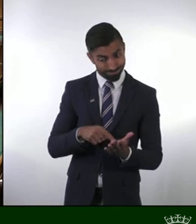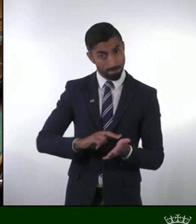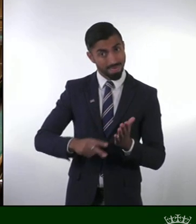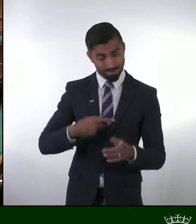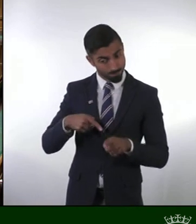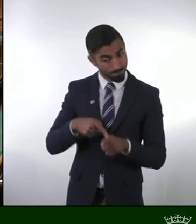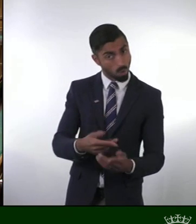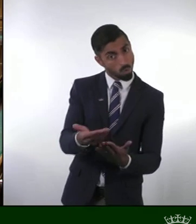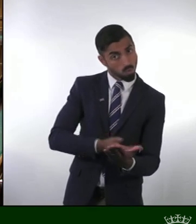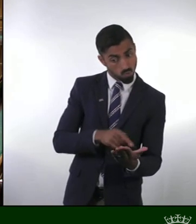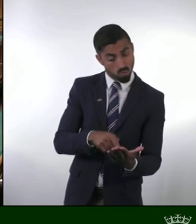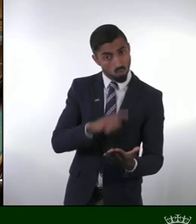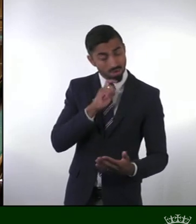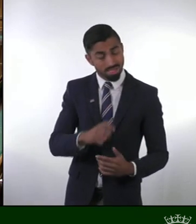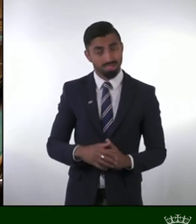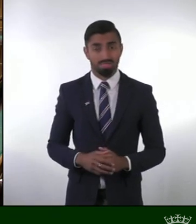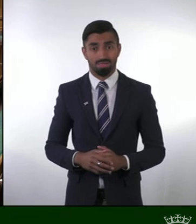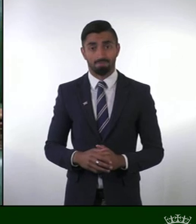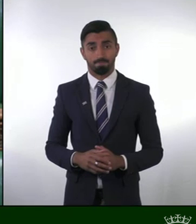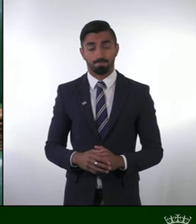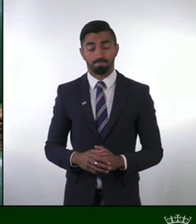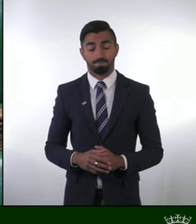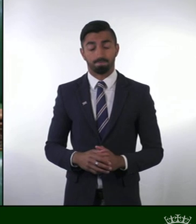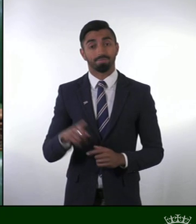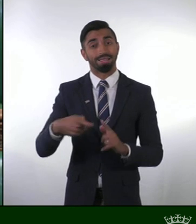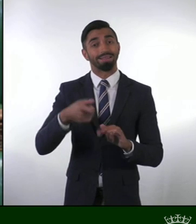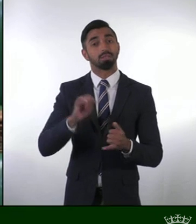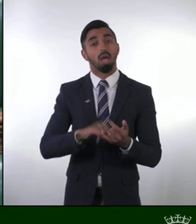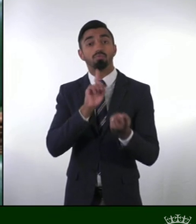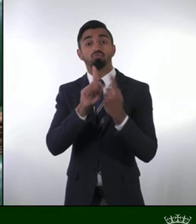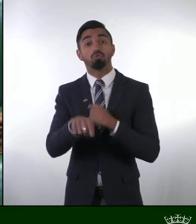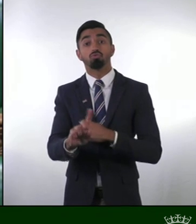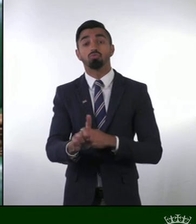It just does not wash to say that we cannot compare these figures with those in other countries.